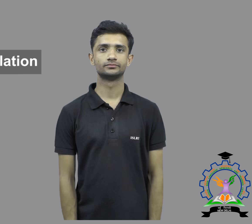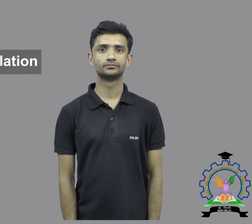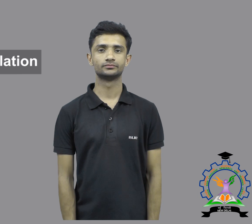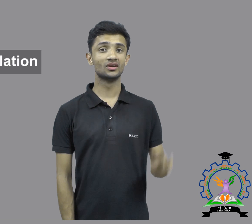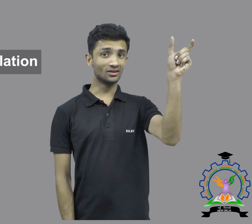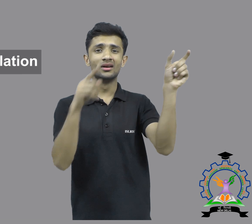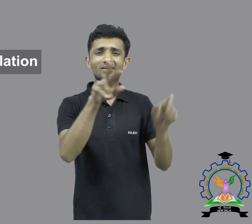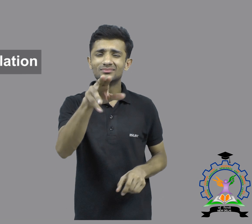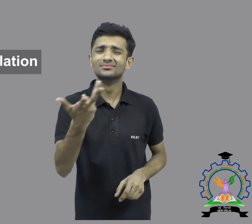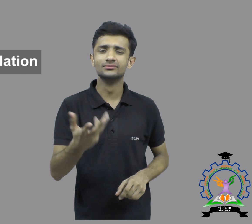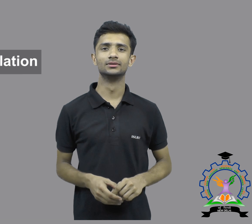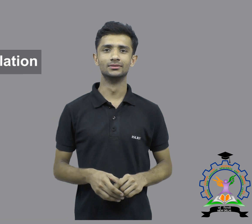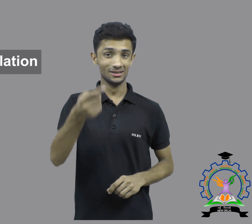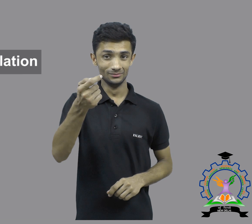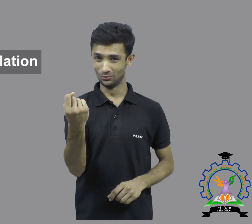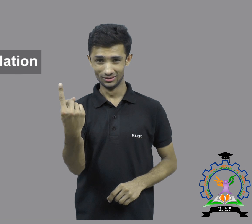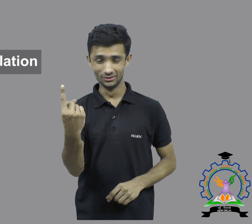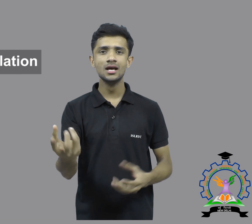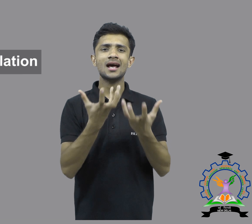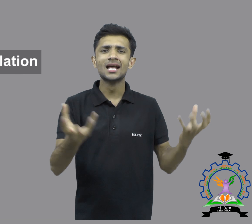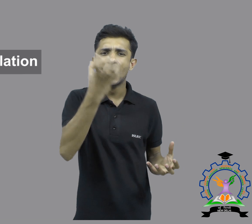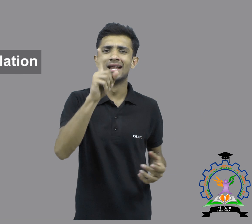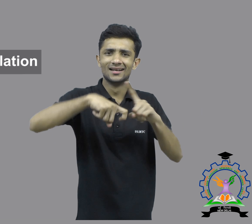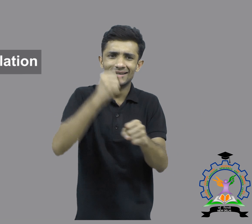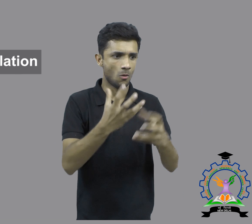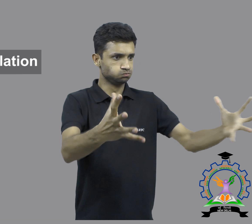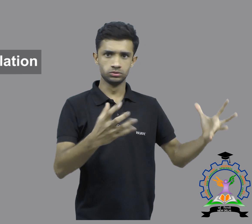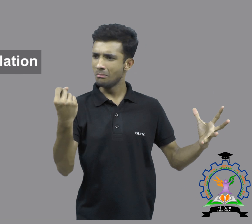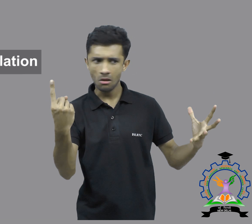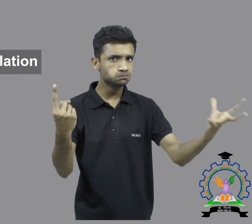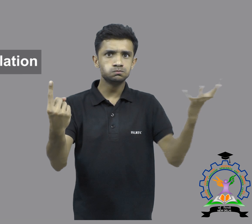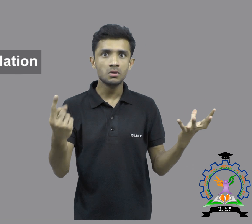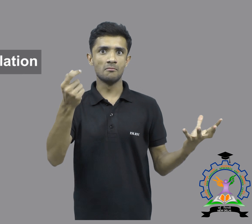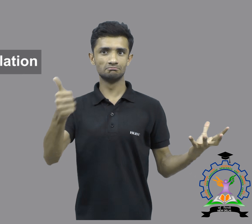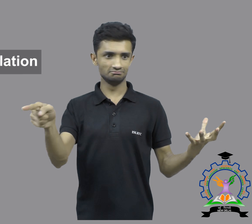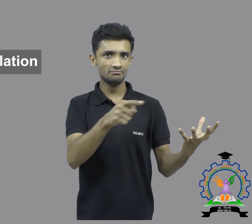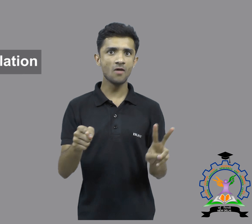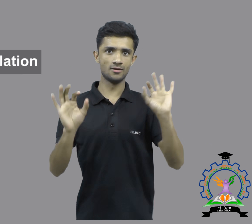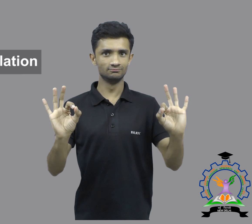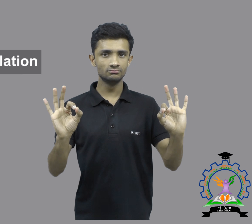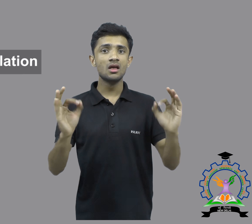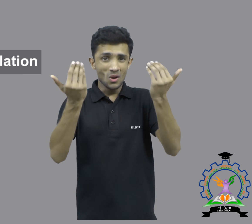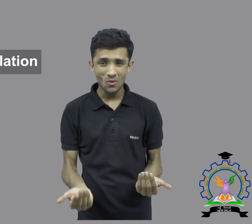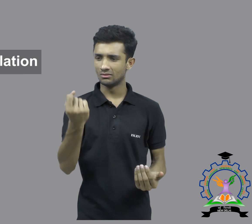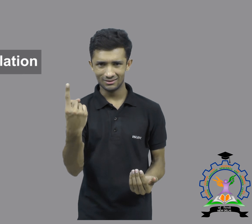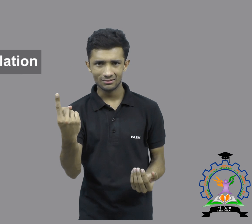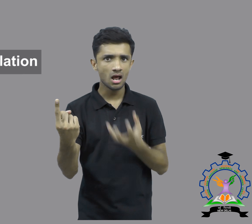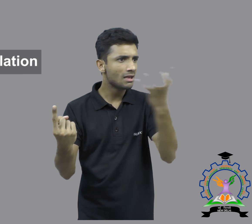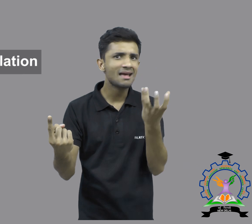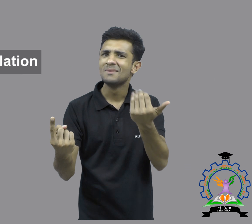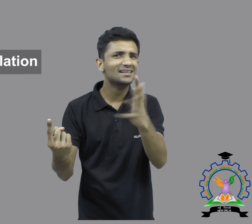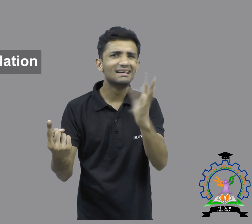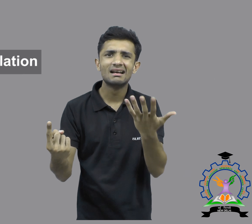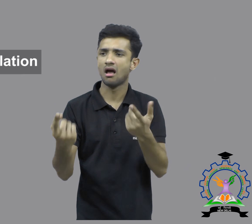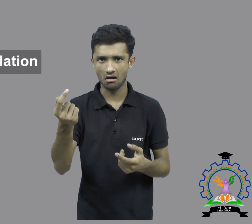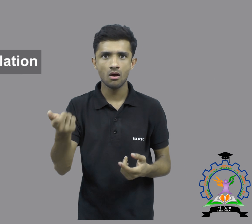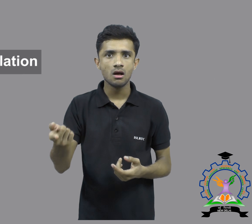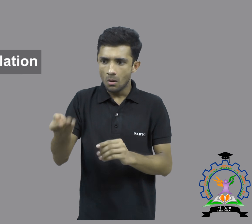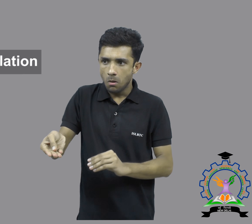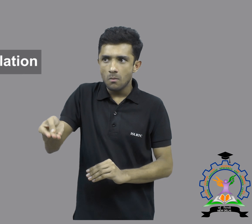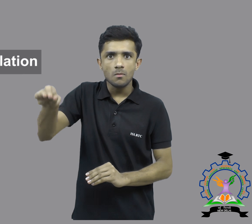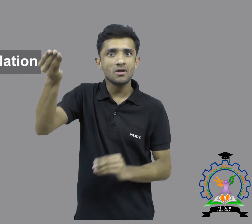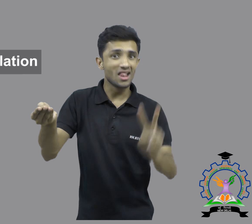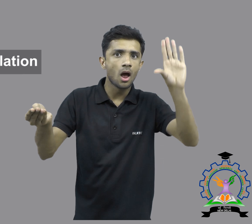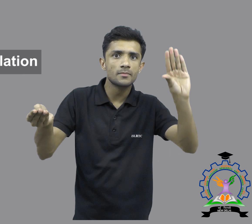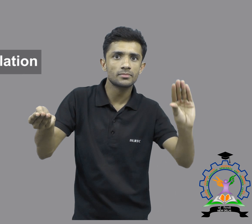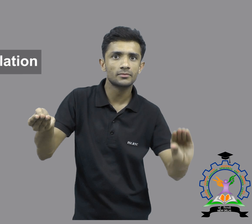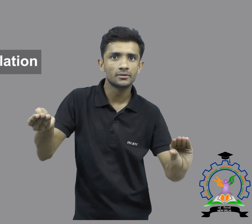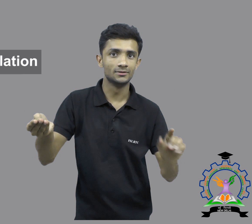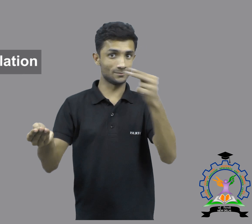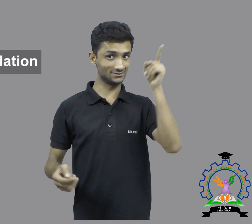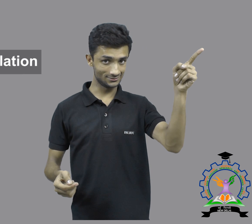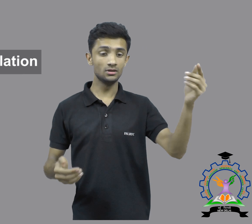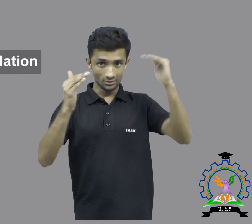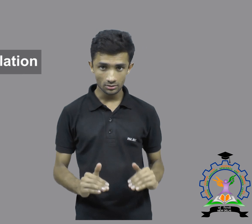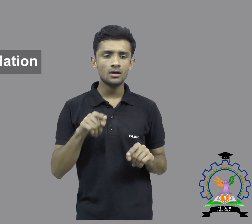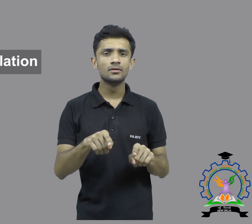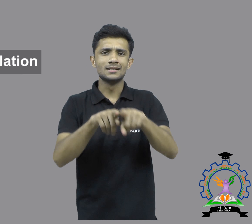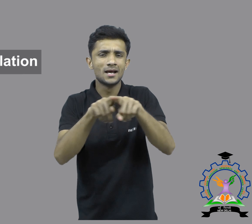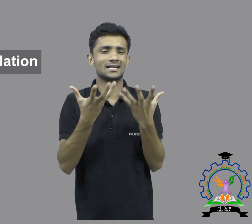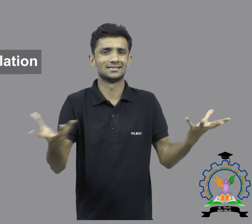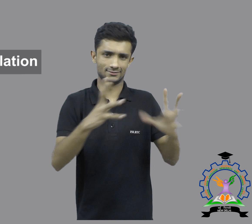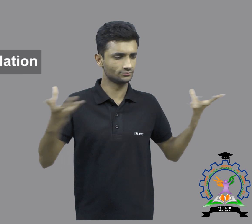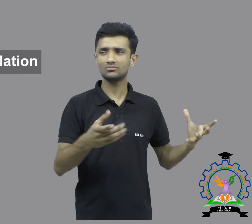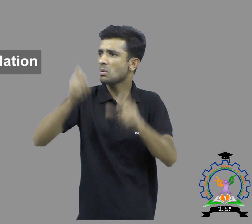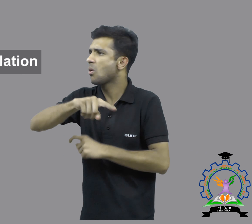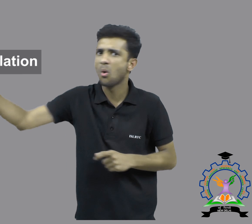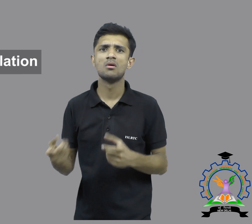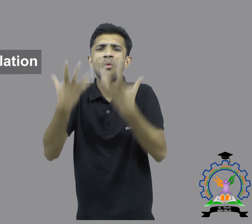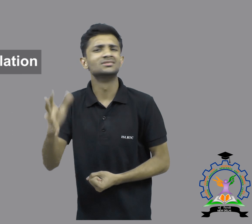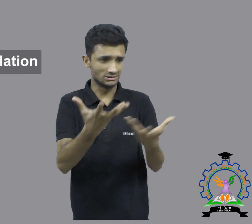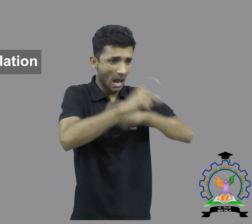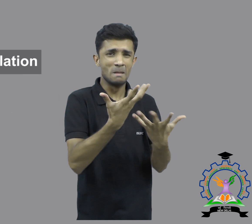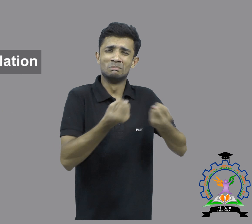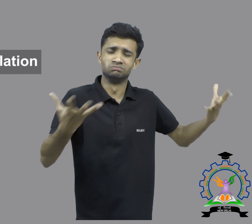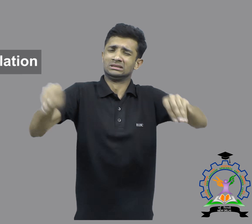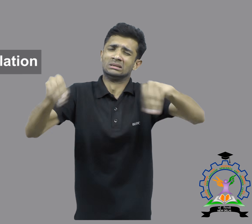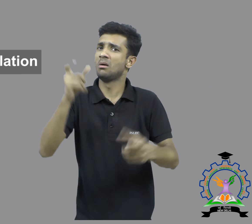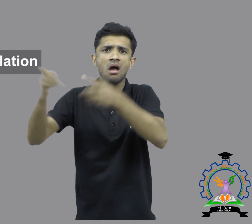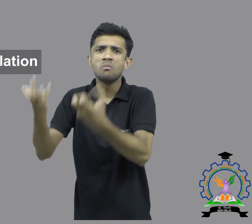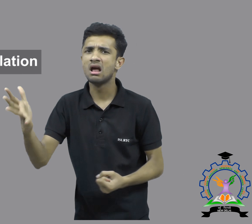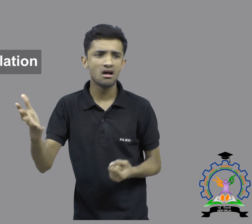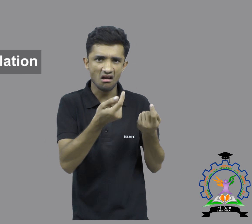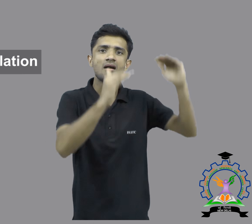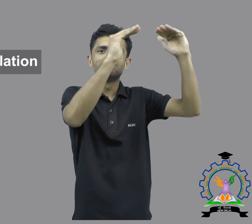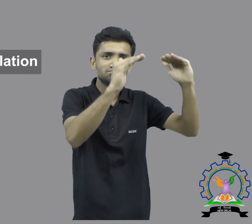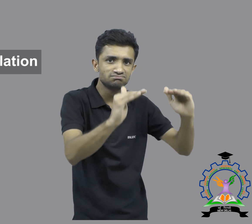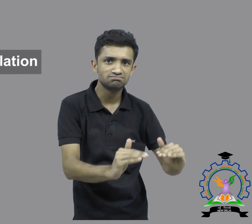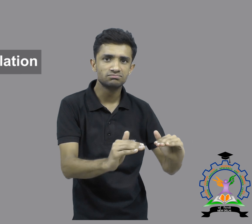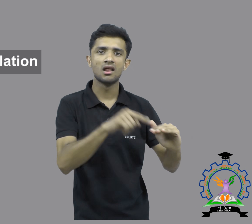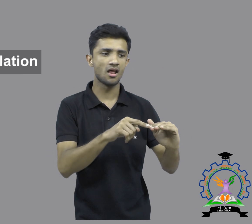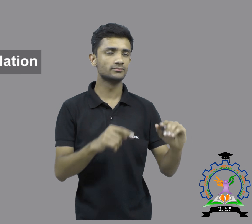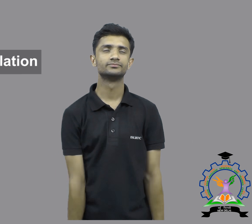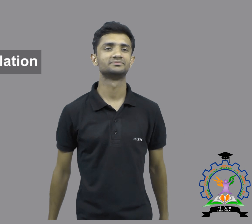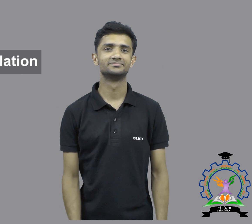Inflation and Deflation